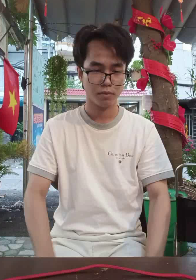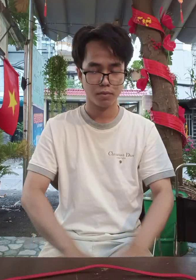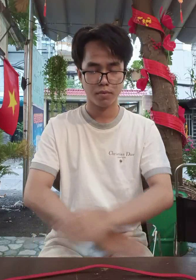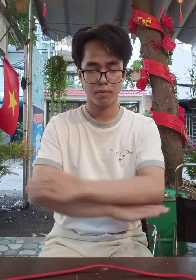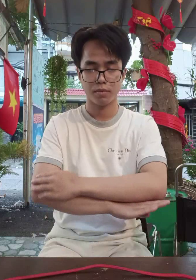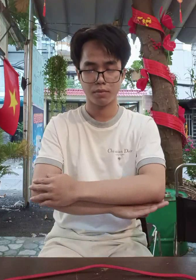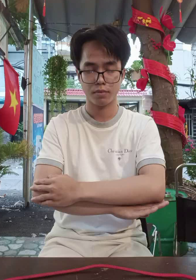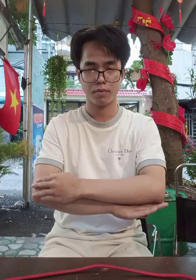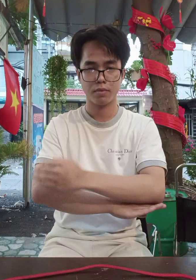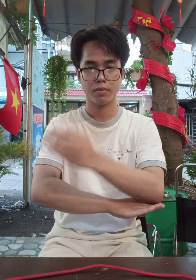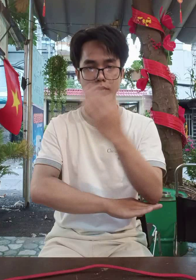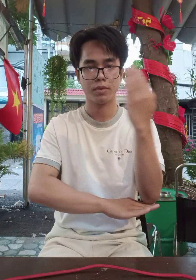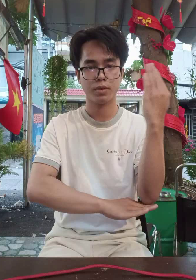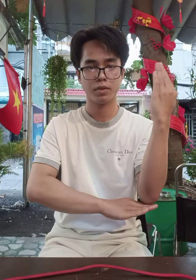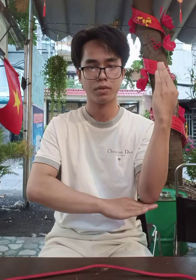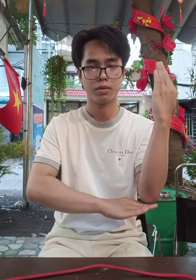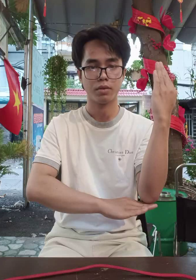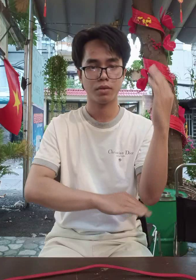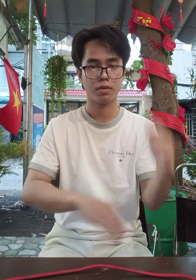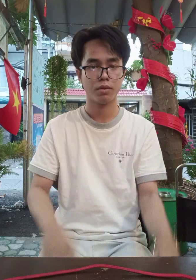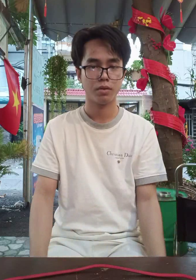buoi sang